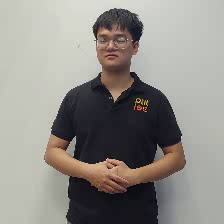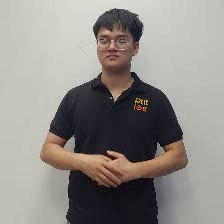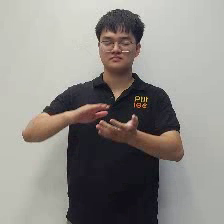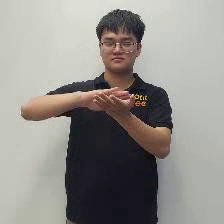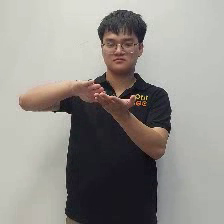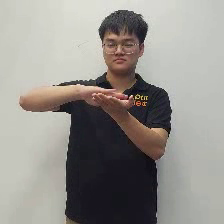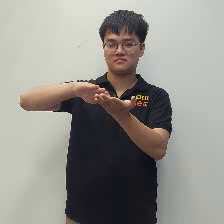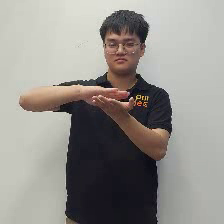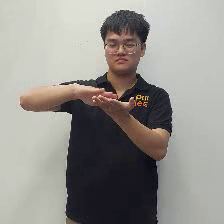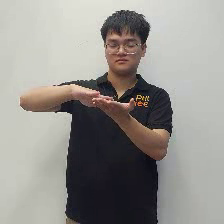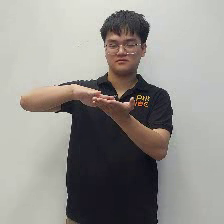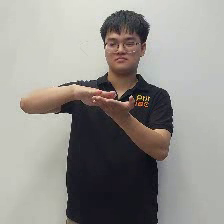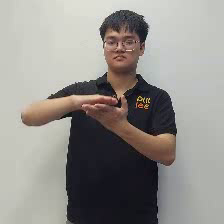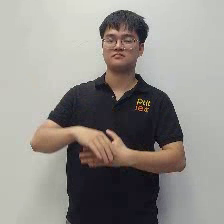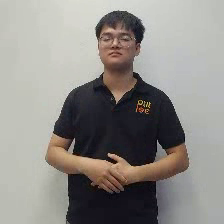Xin lỗi